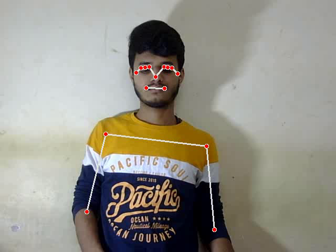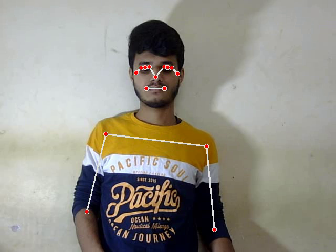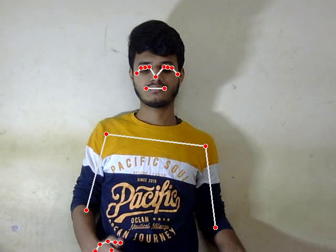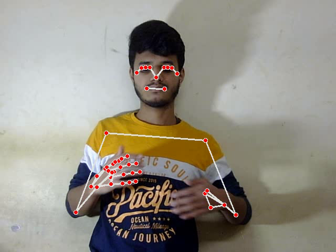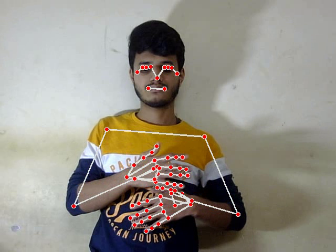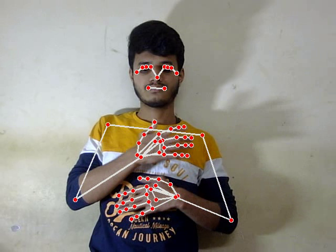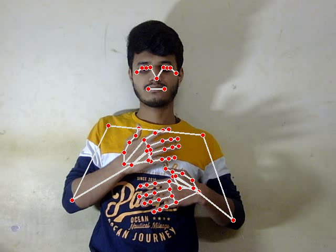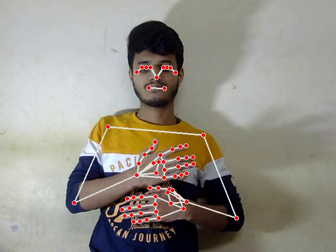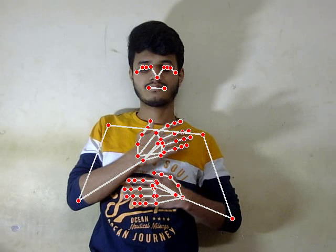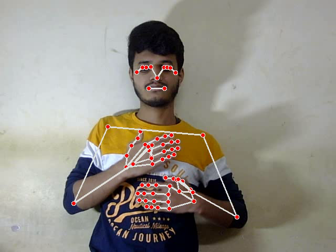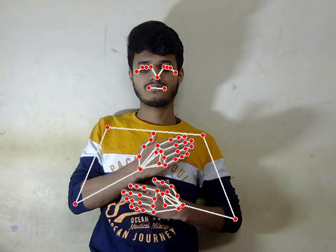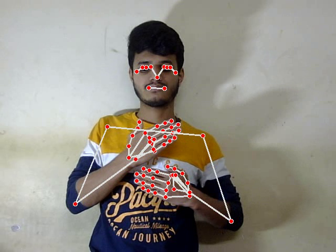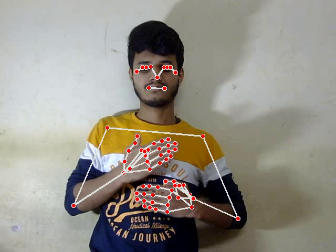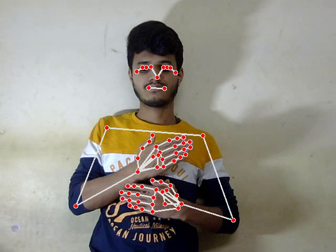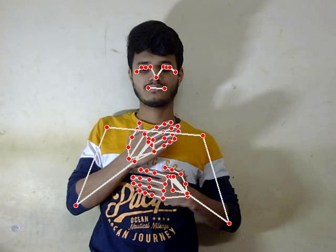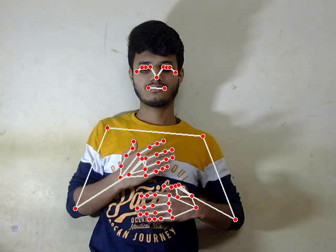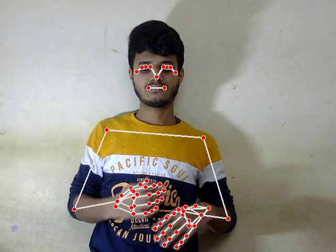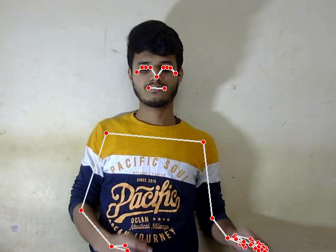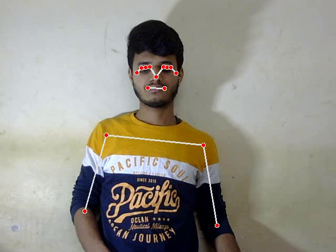happy